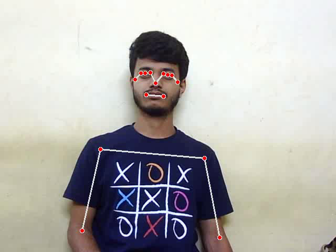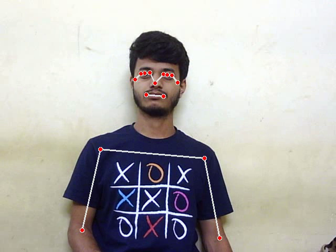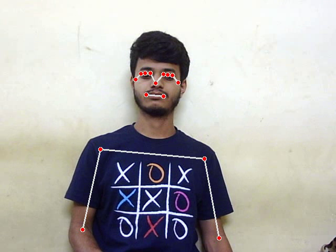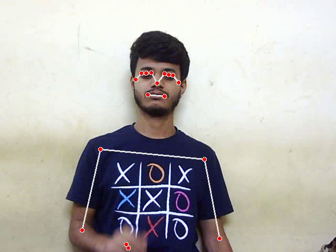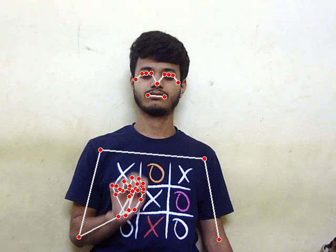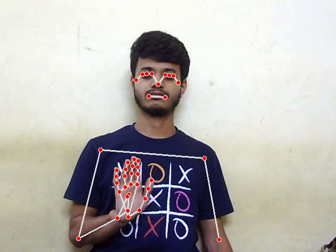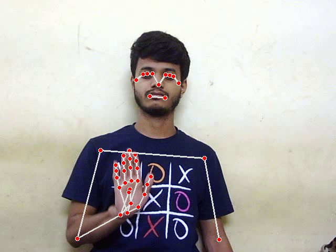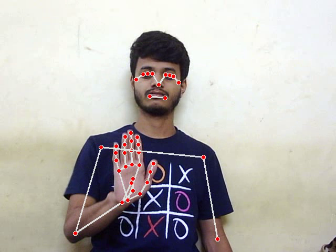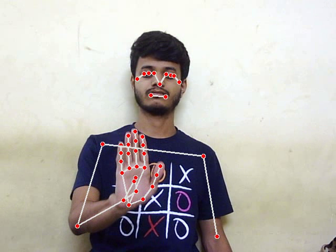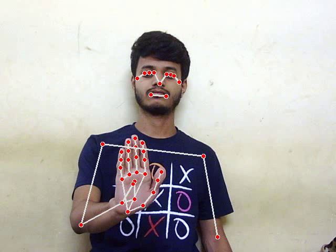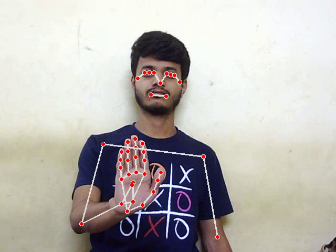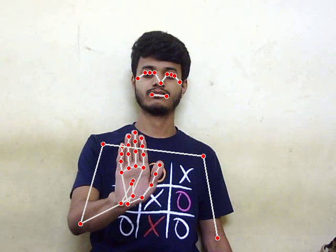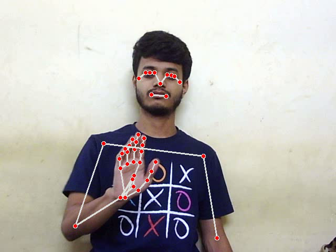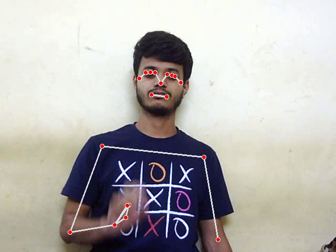your